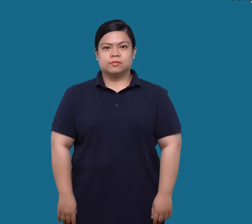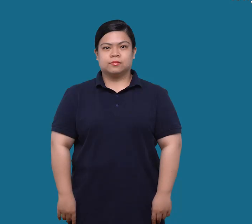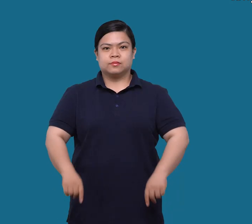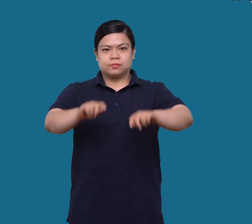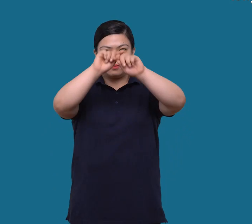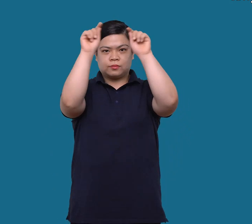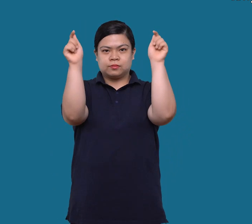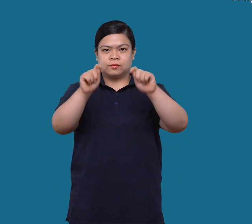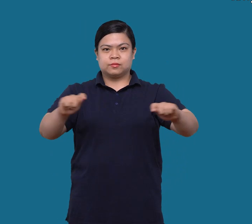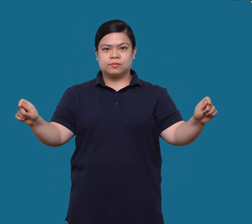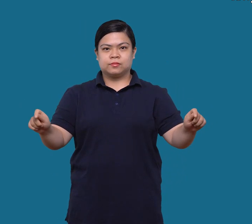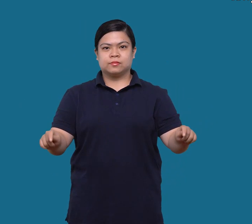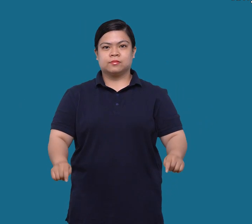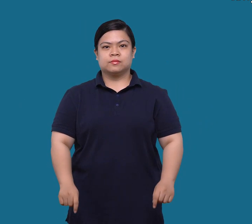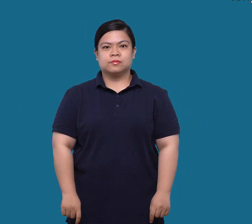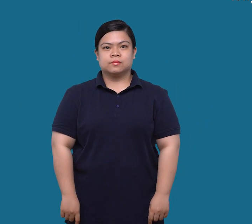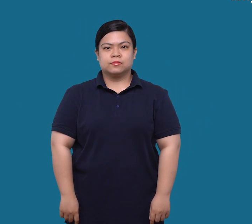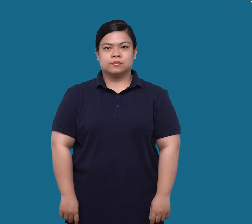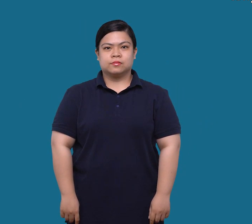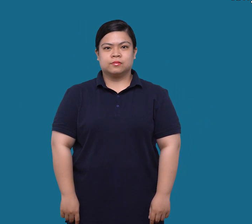tổng kết/bế giảng